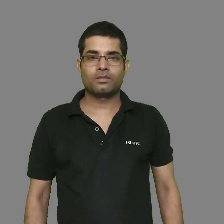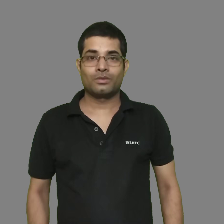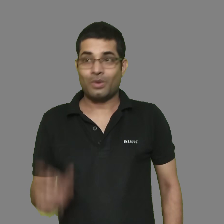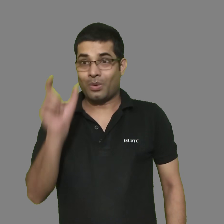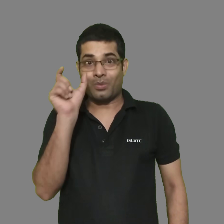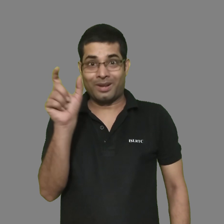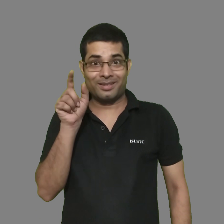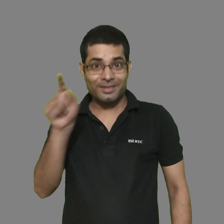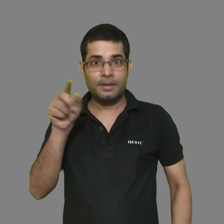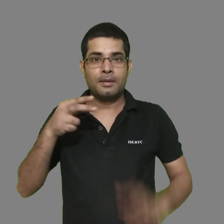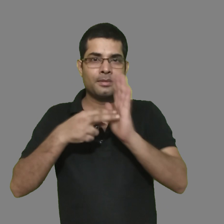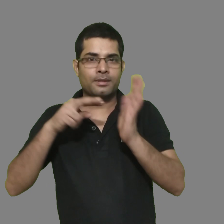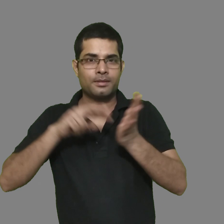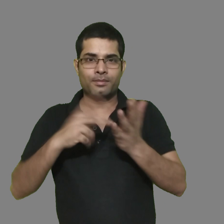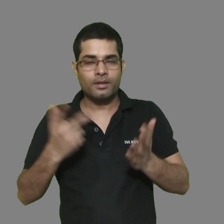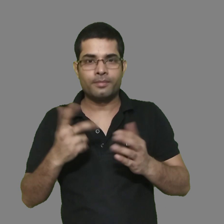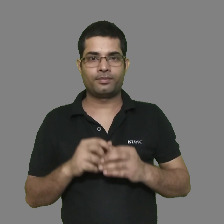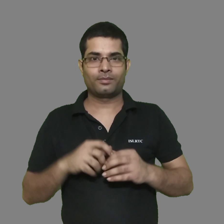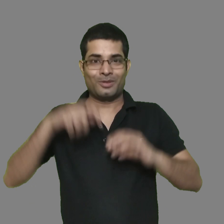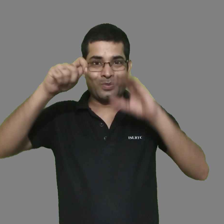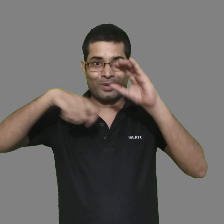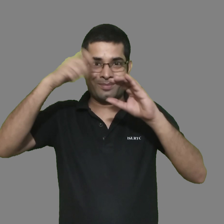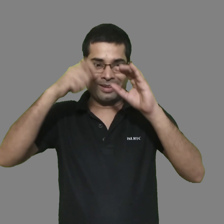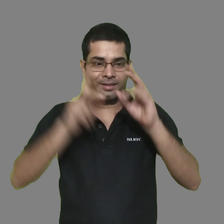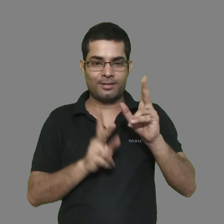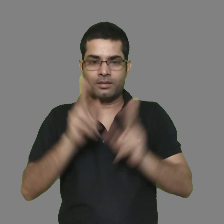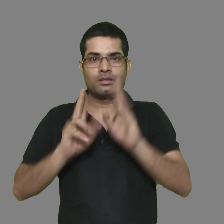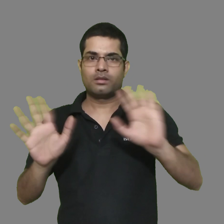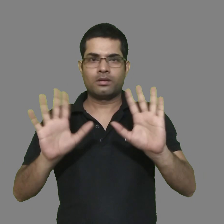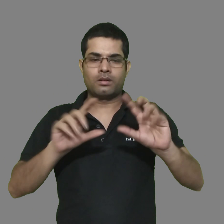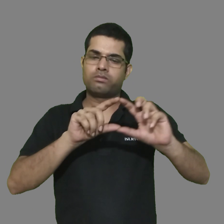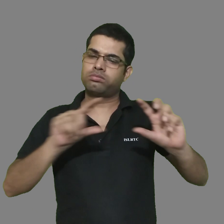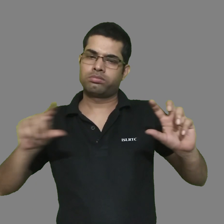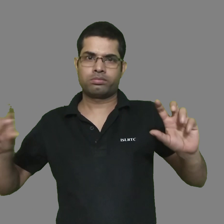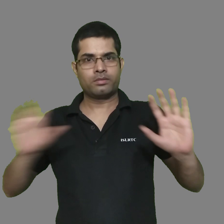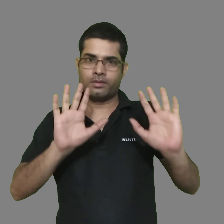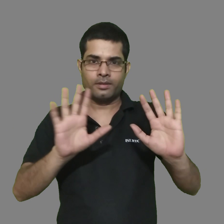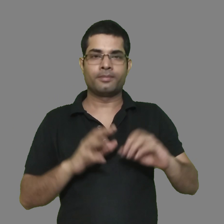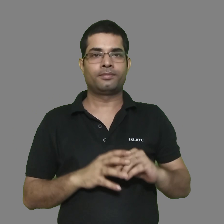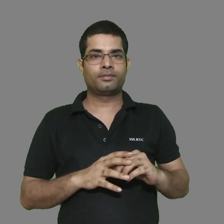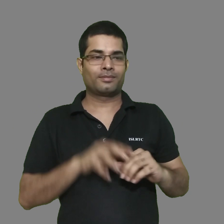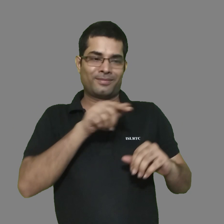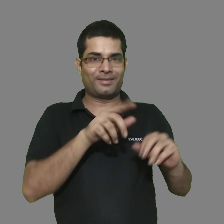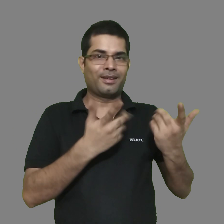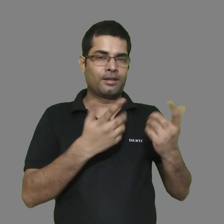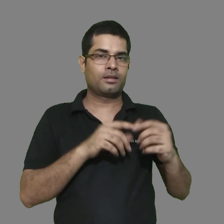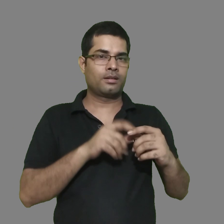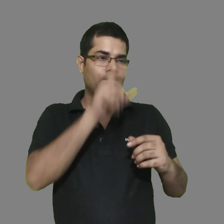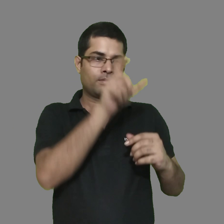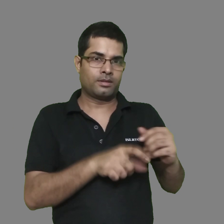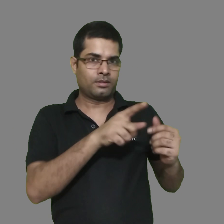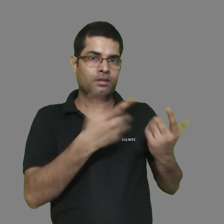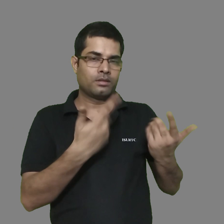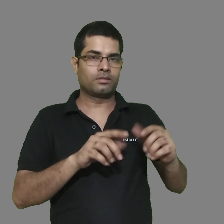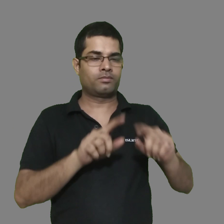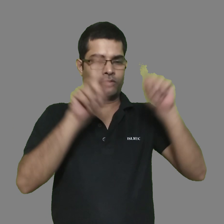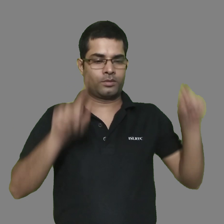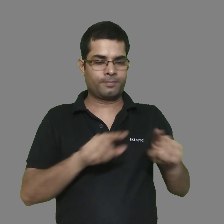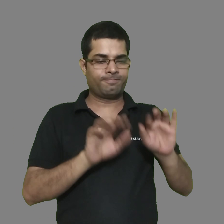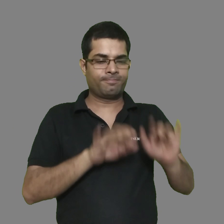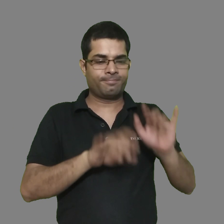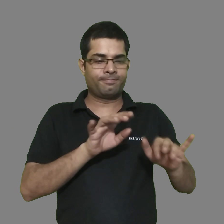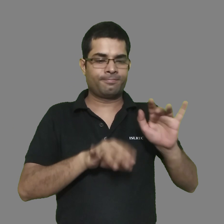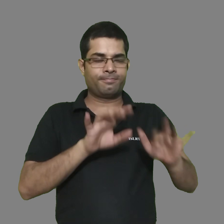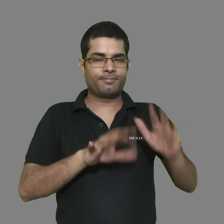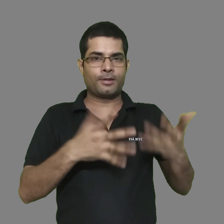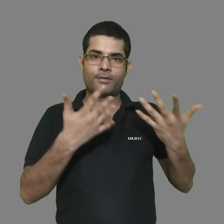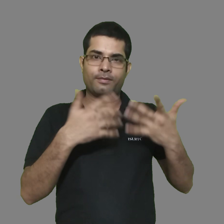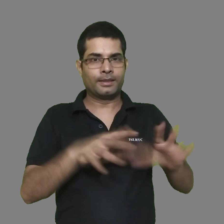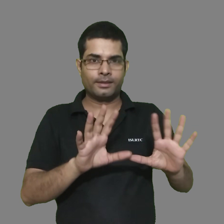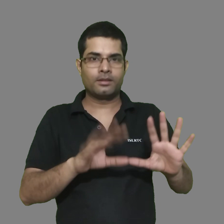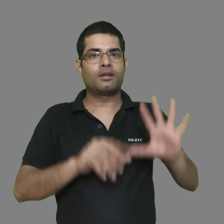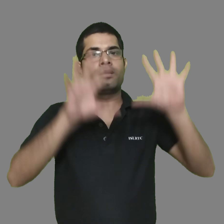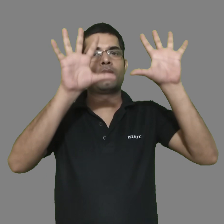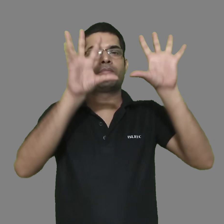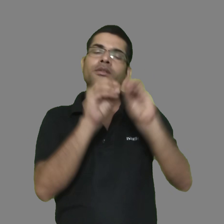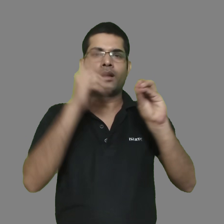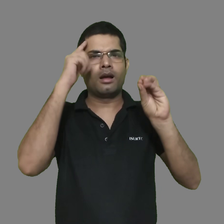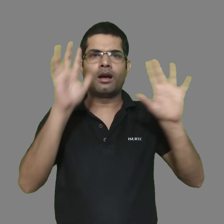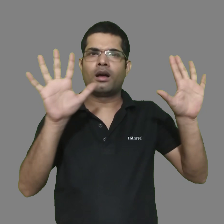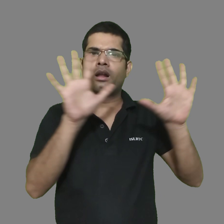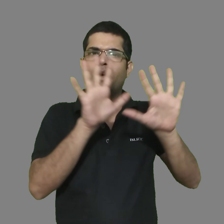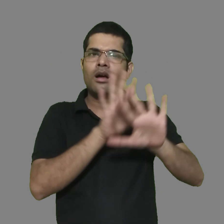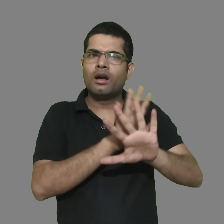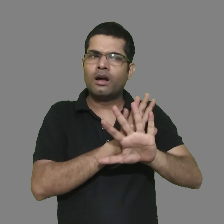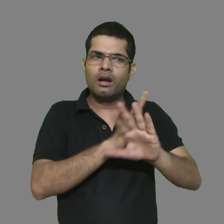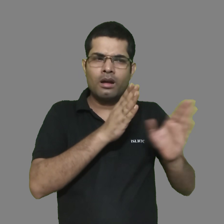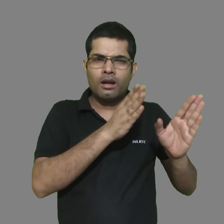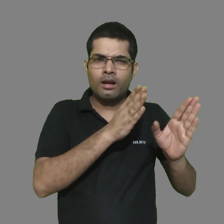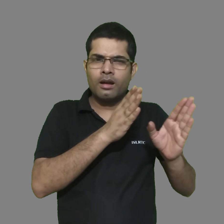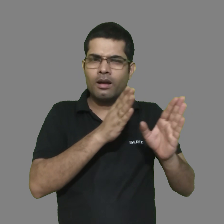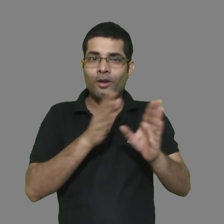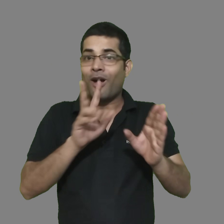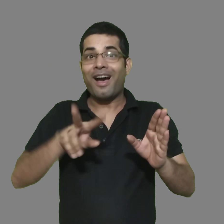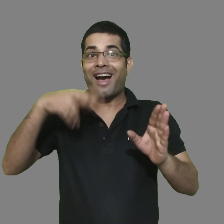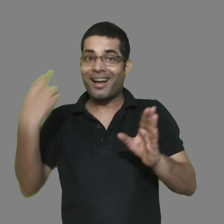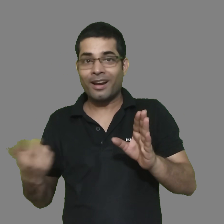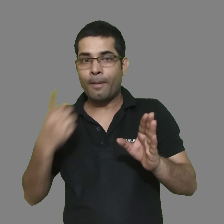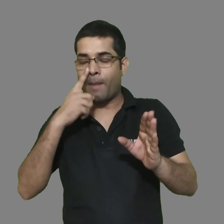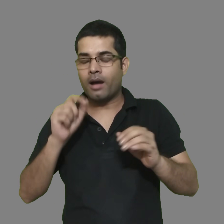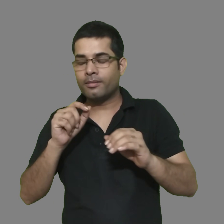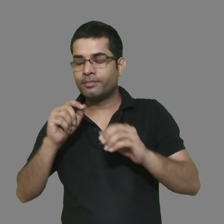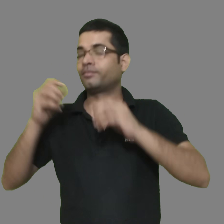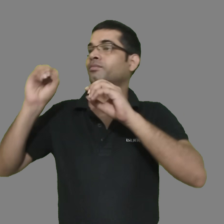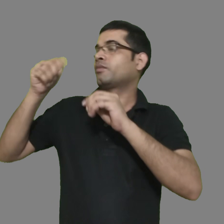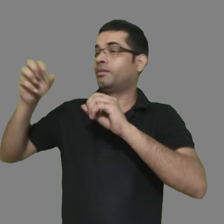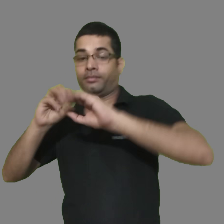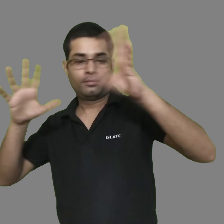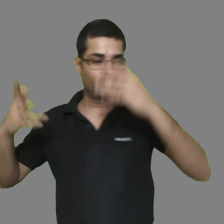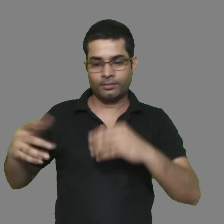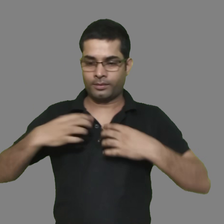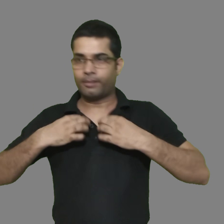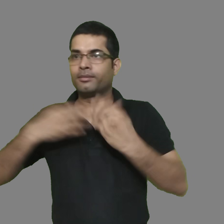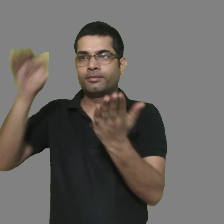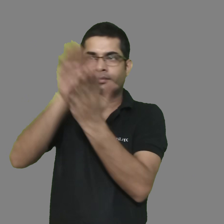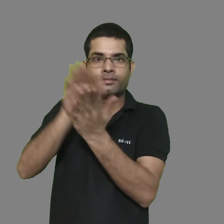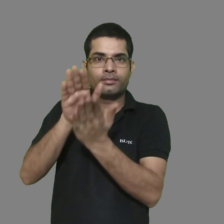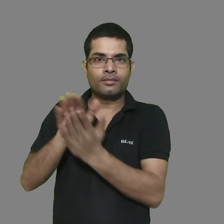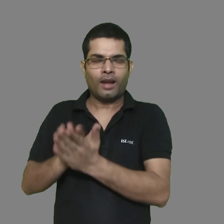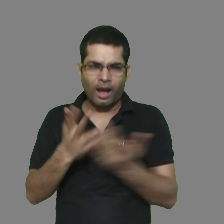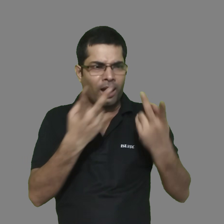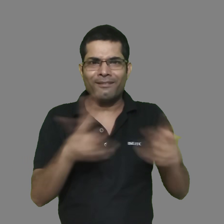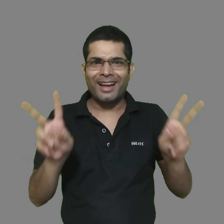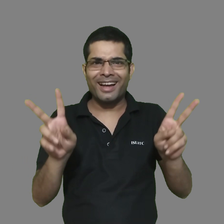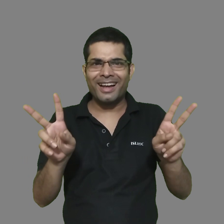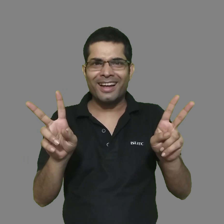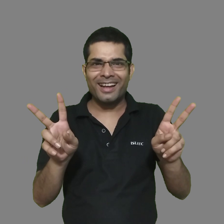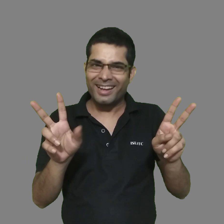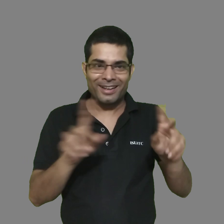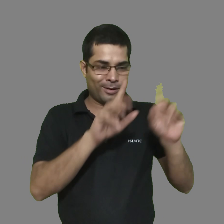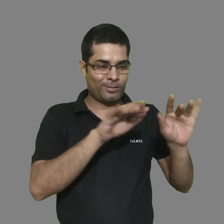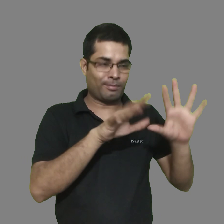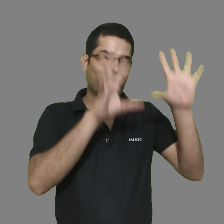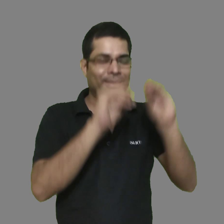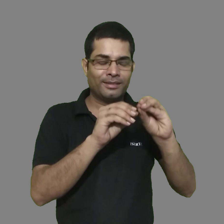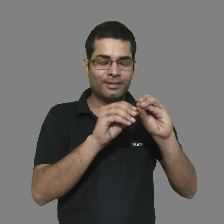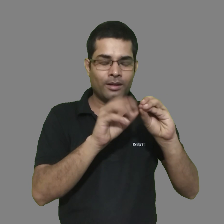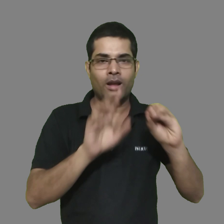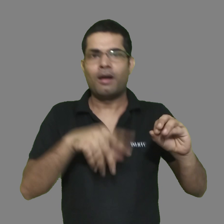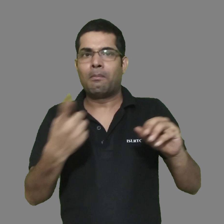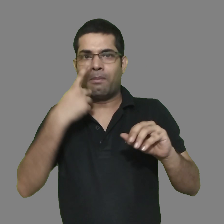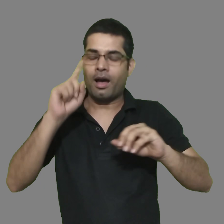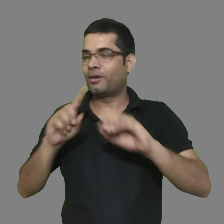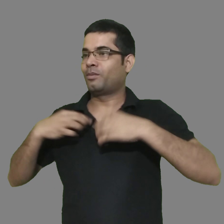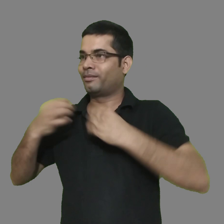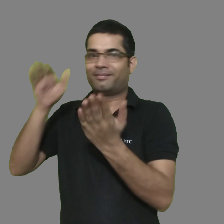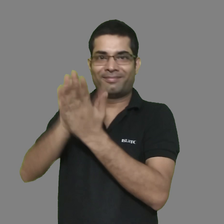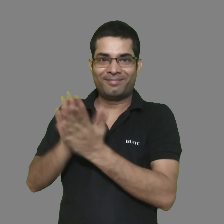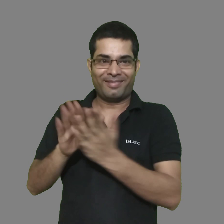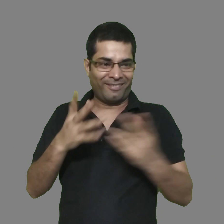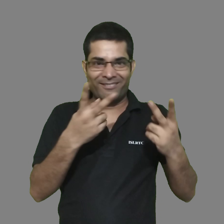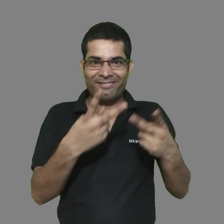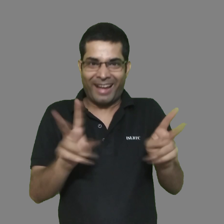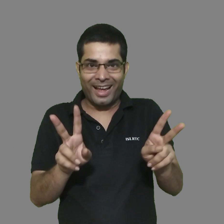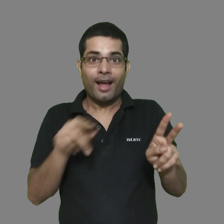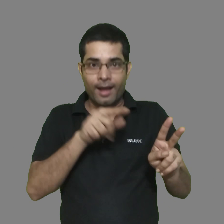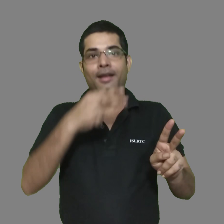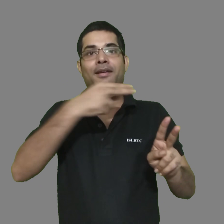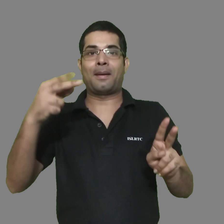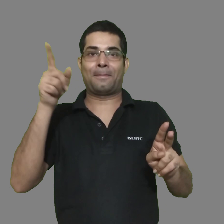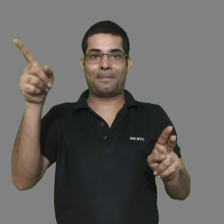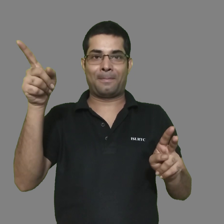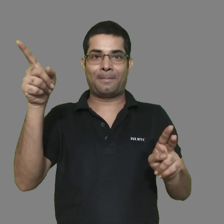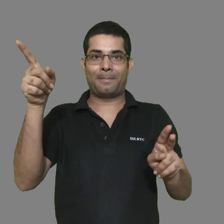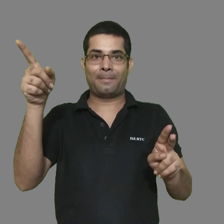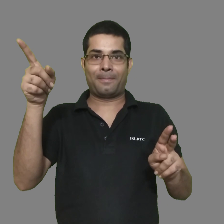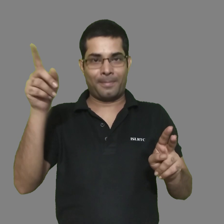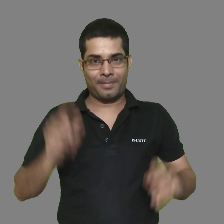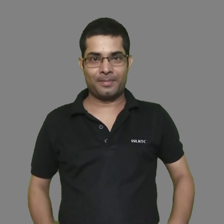Invisible Cut